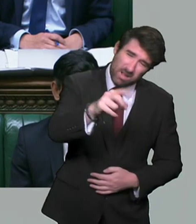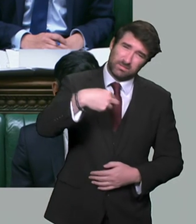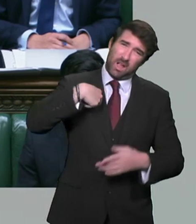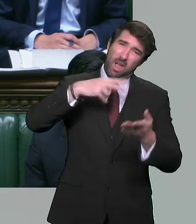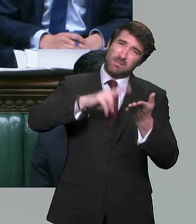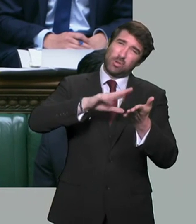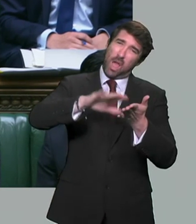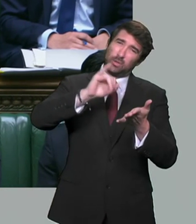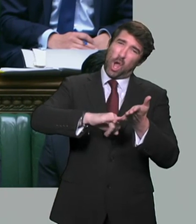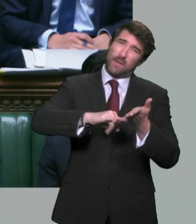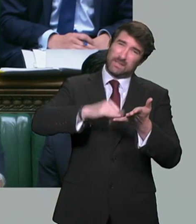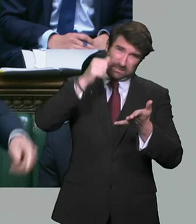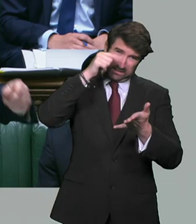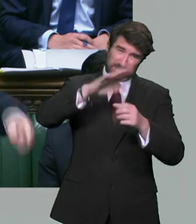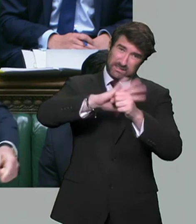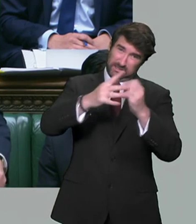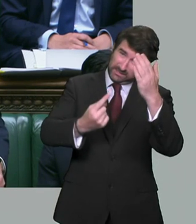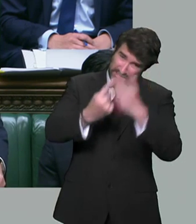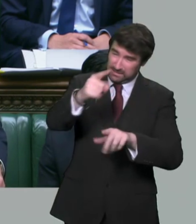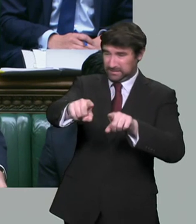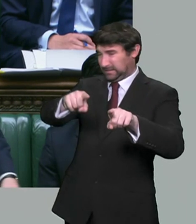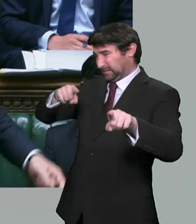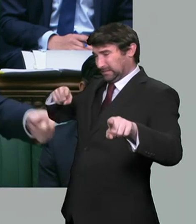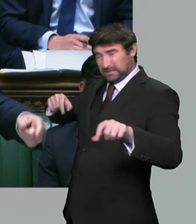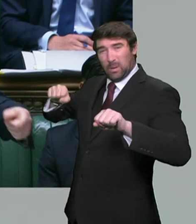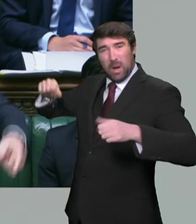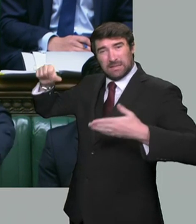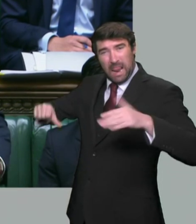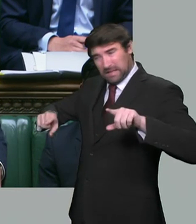We are taking the tough decisions that the country wants to see.